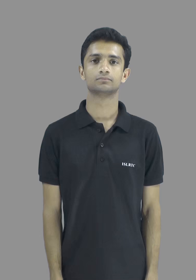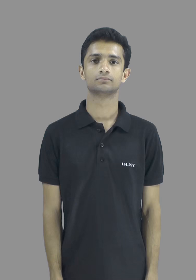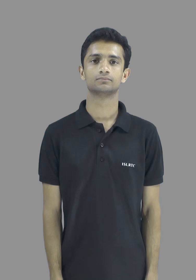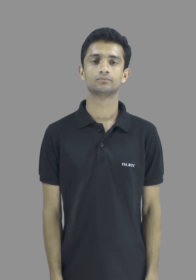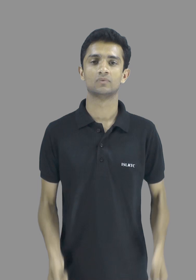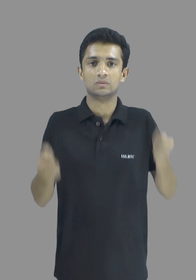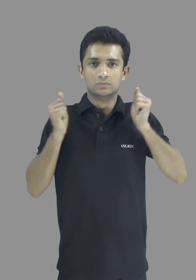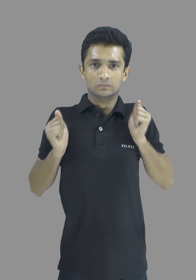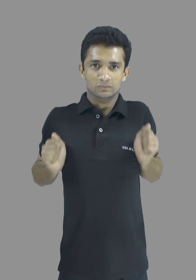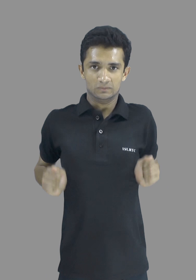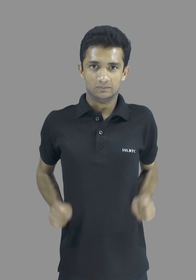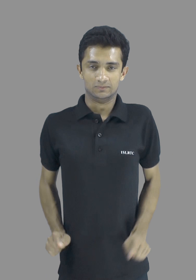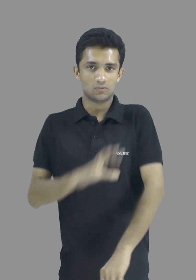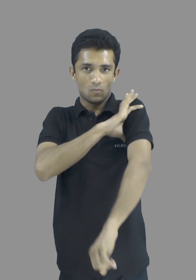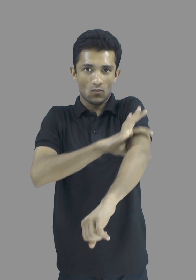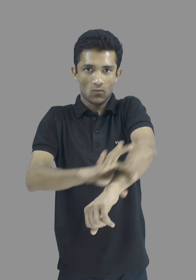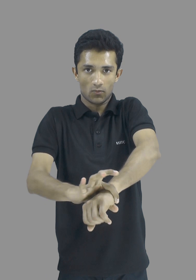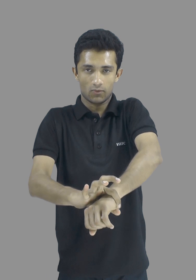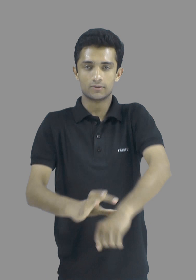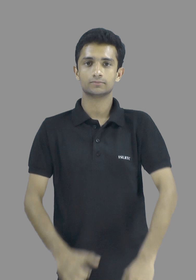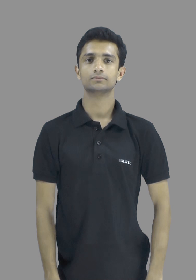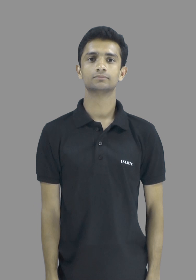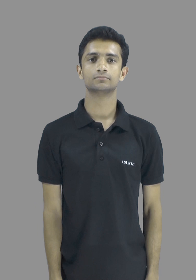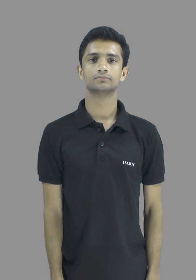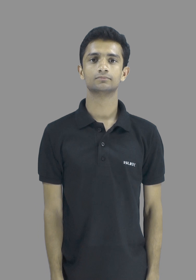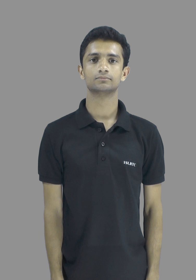Tight (Clothes)